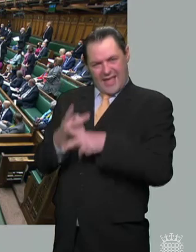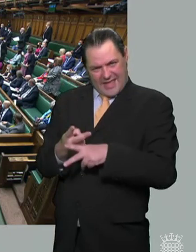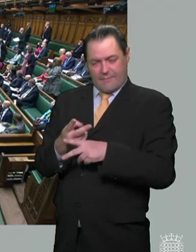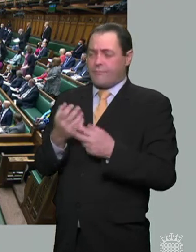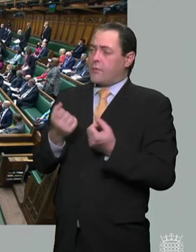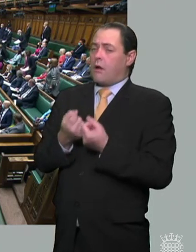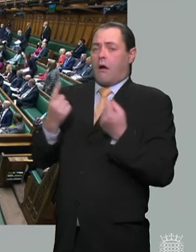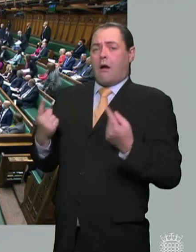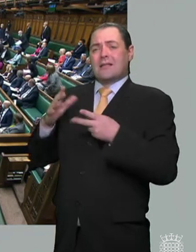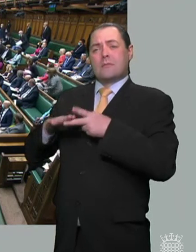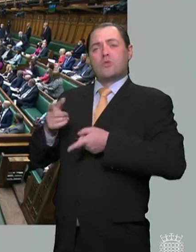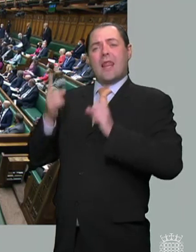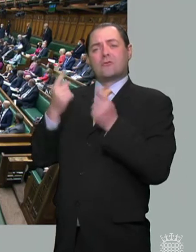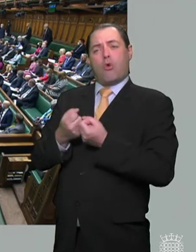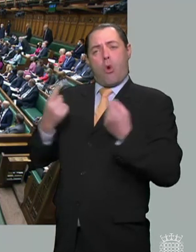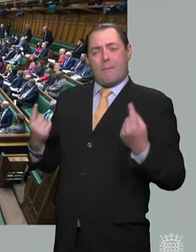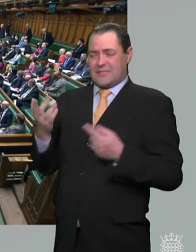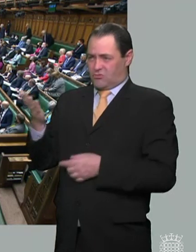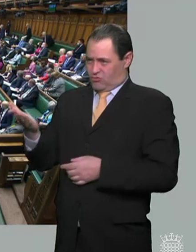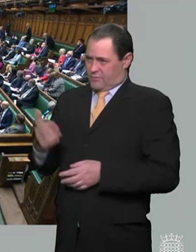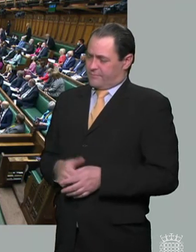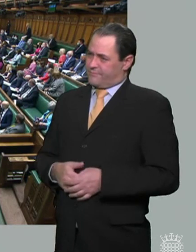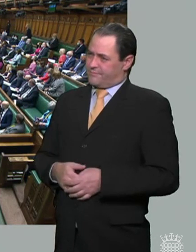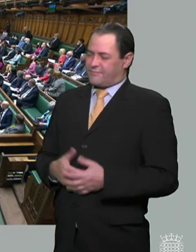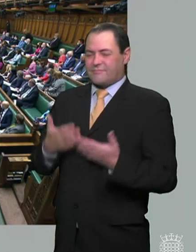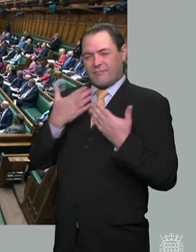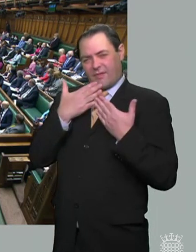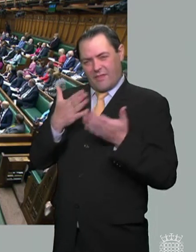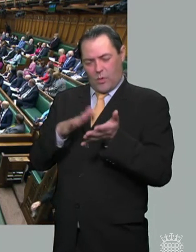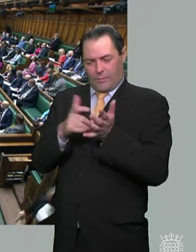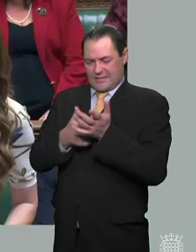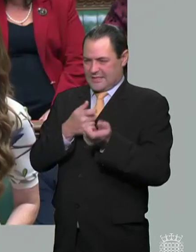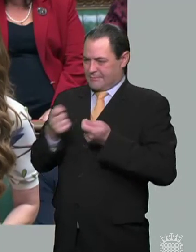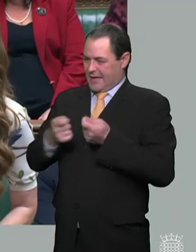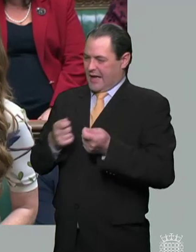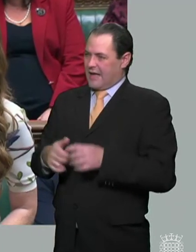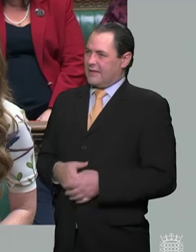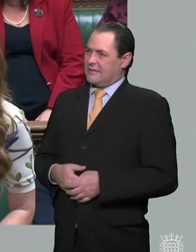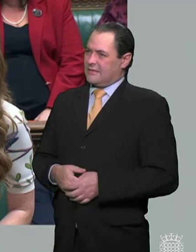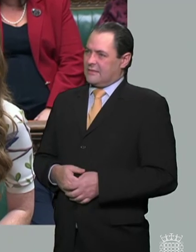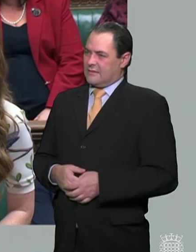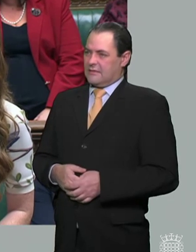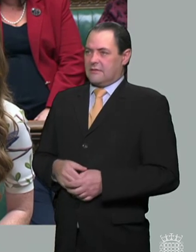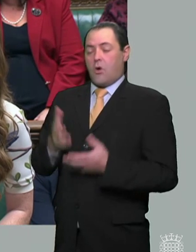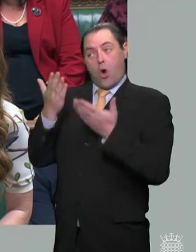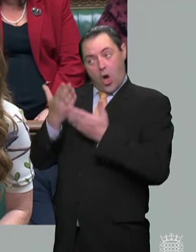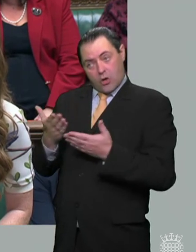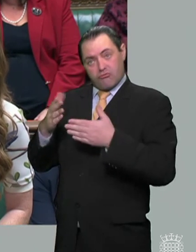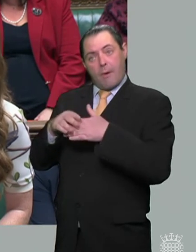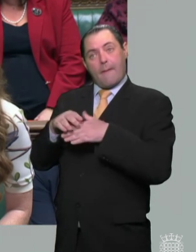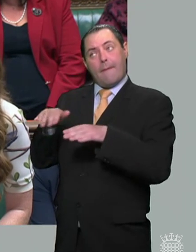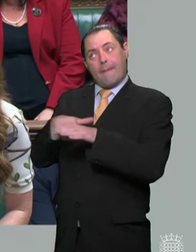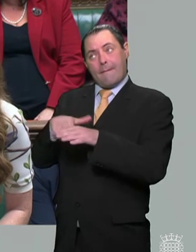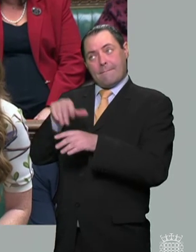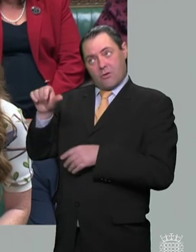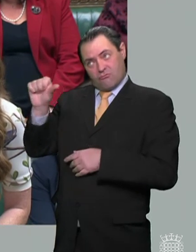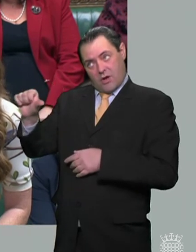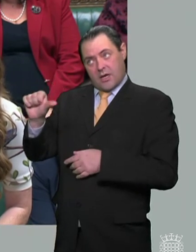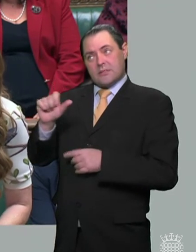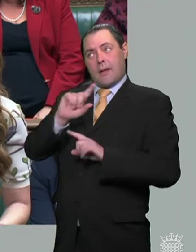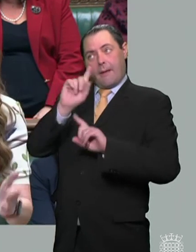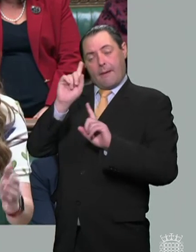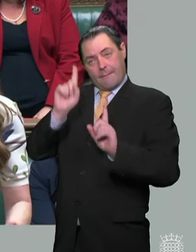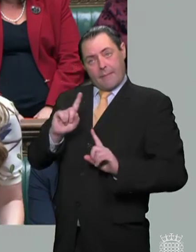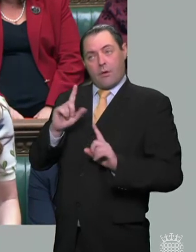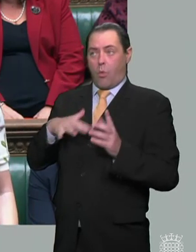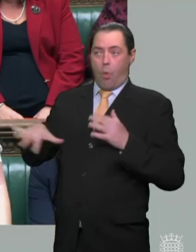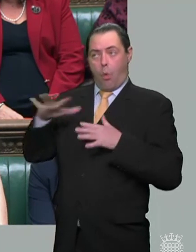The honourable Member for High Peak makes an important point that I think Members across the House are concerned about.